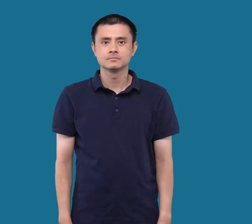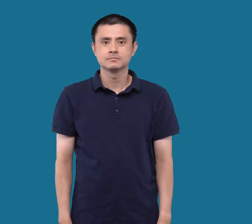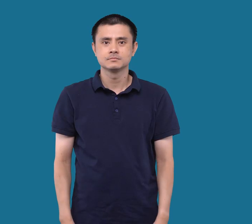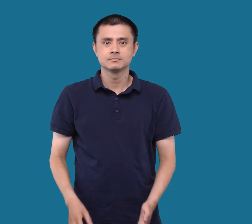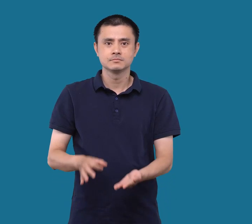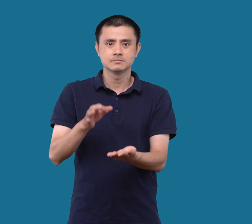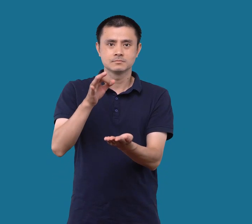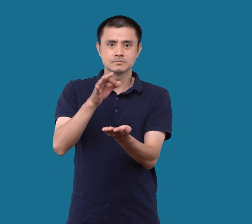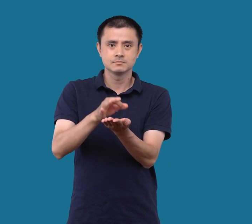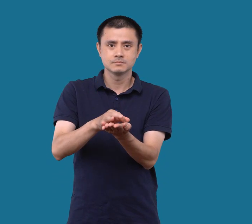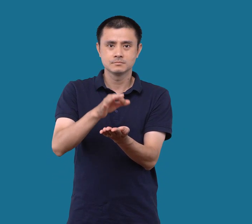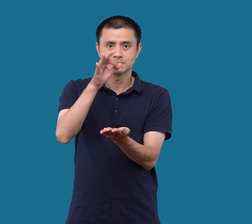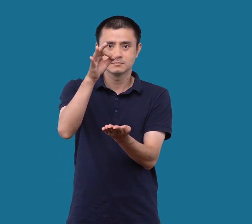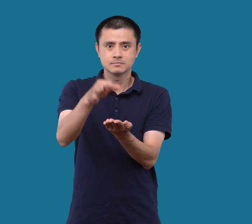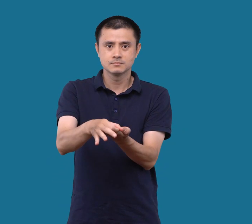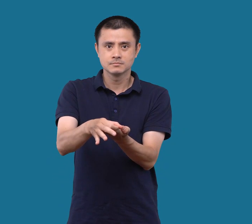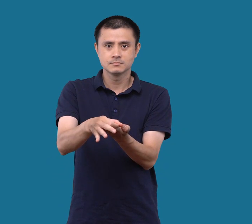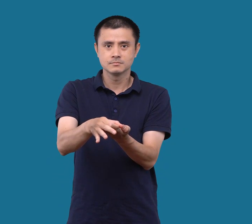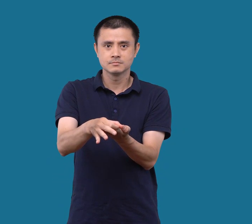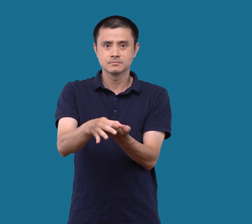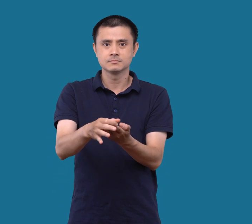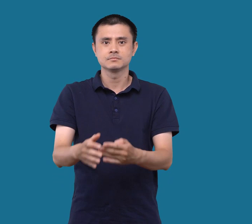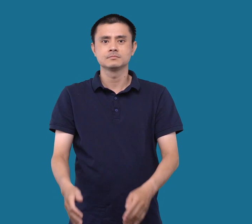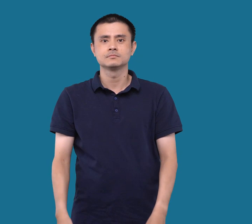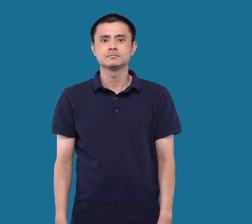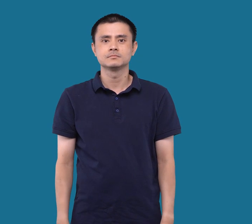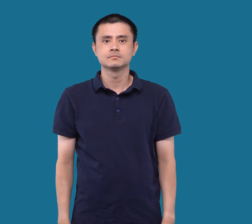cờ tướng